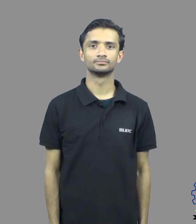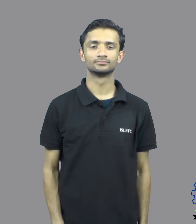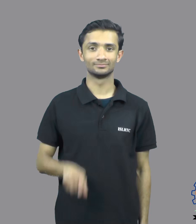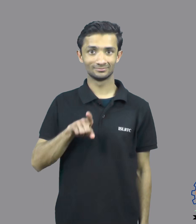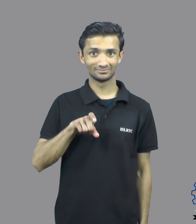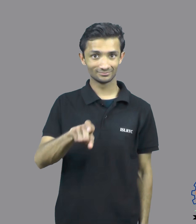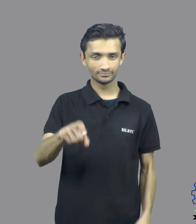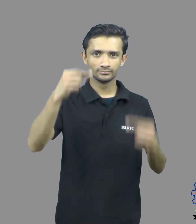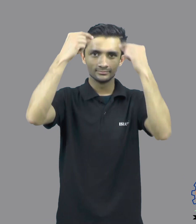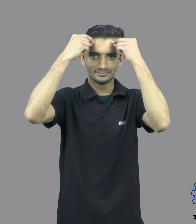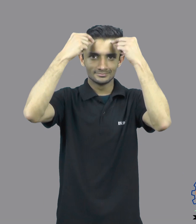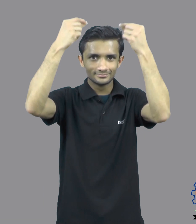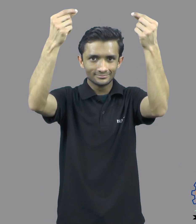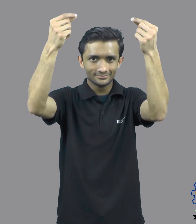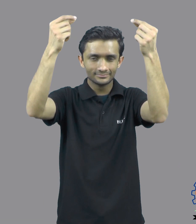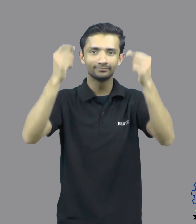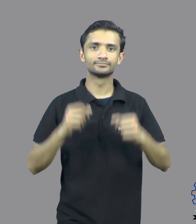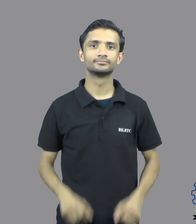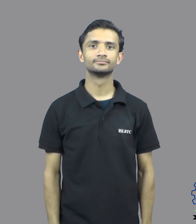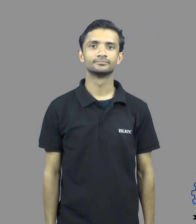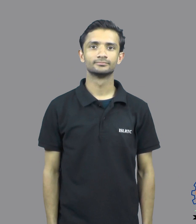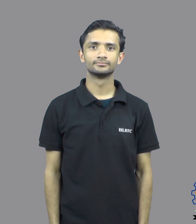Snail